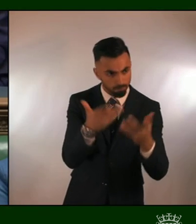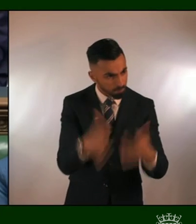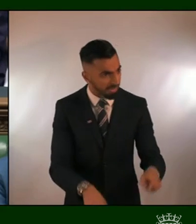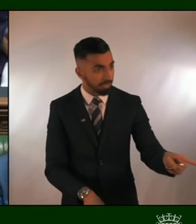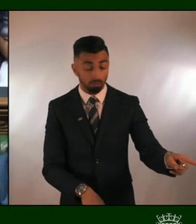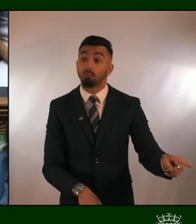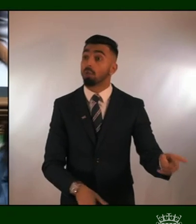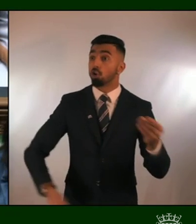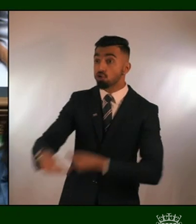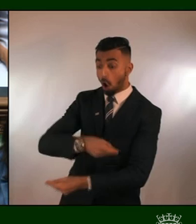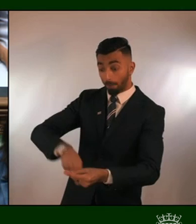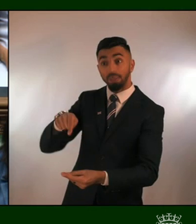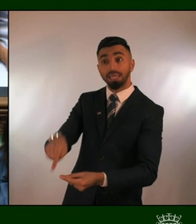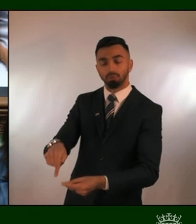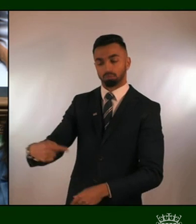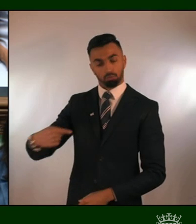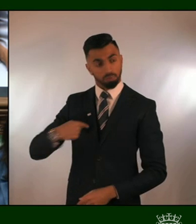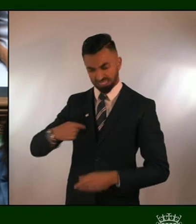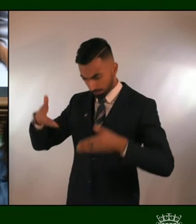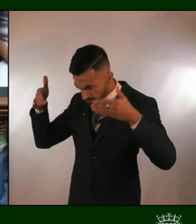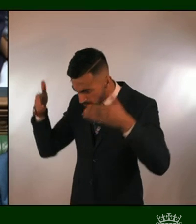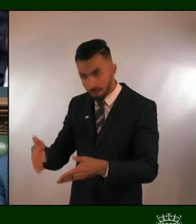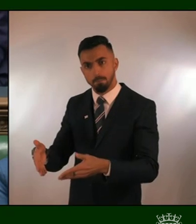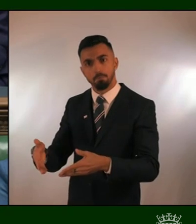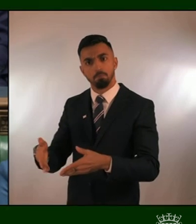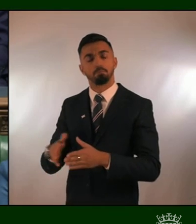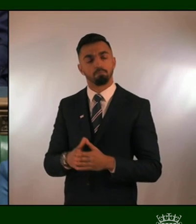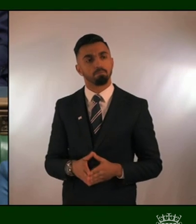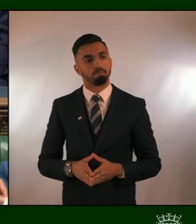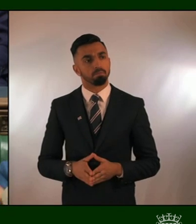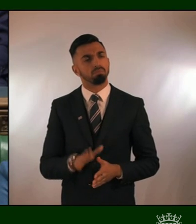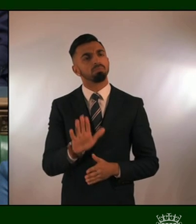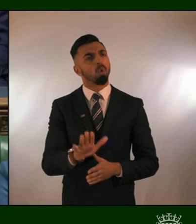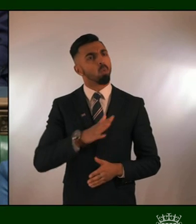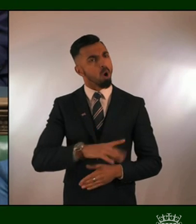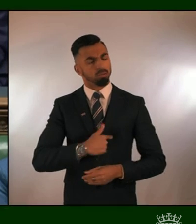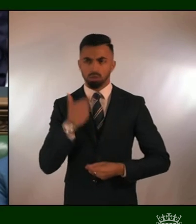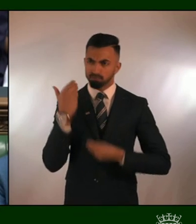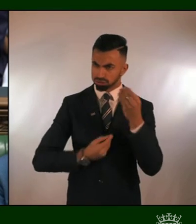First, let me explain the nature of the economic challenge and my overall strategy.